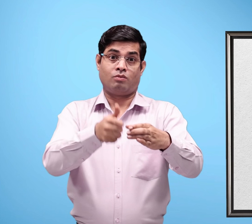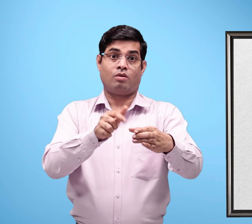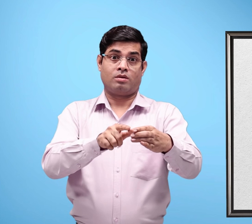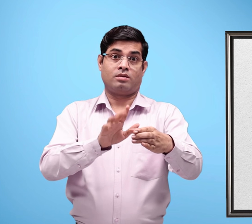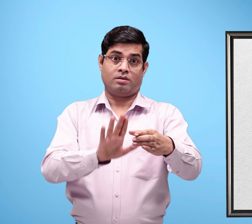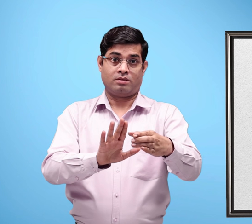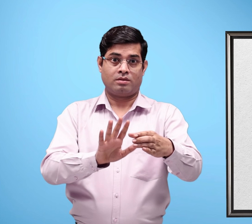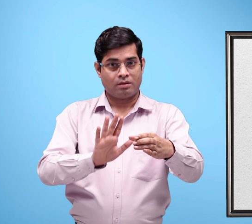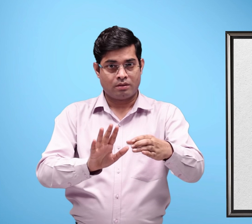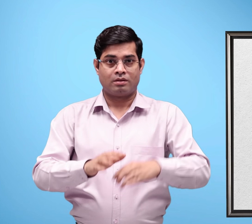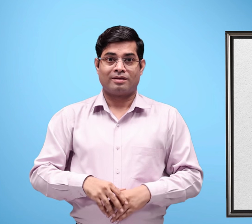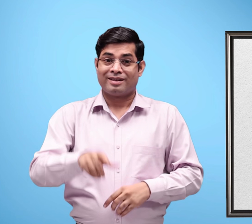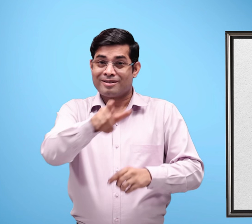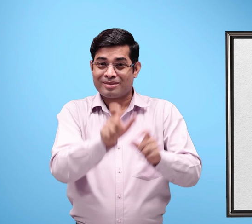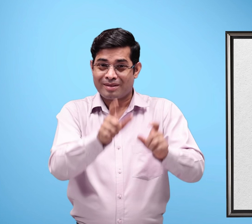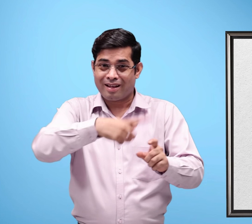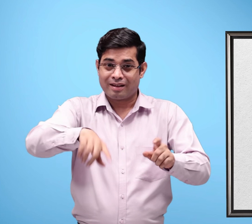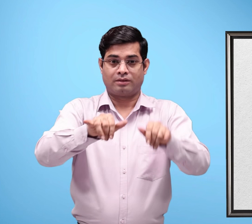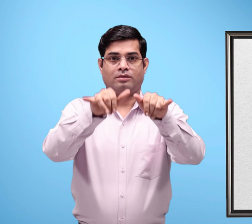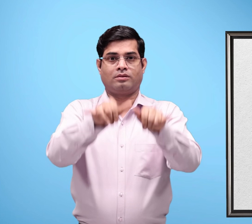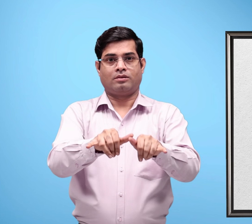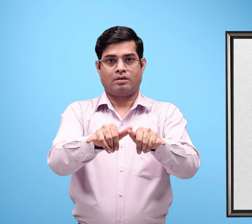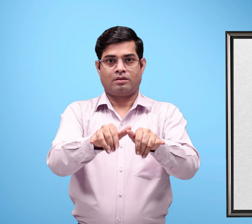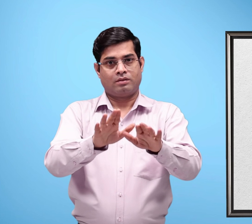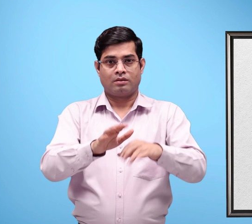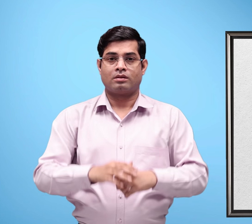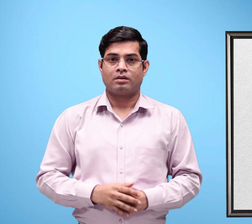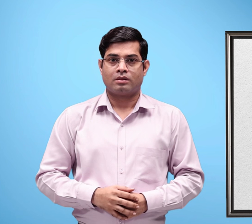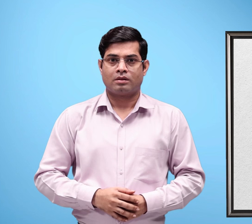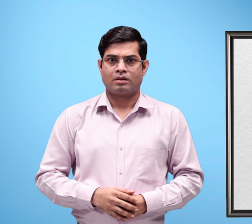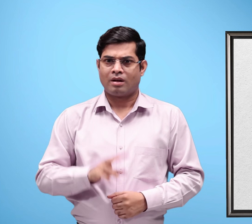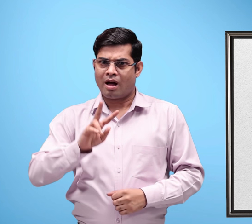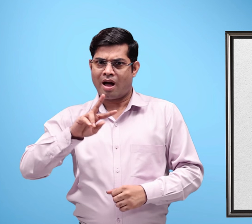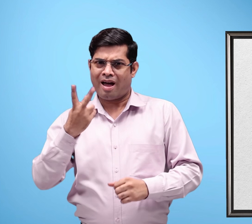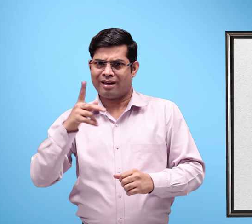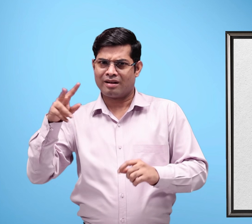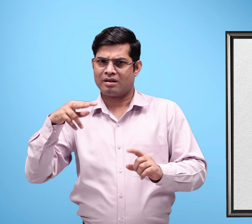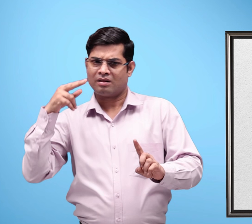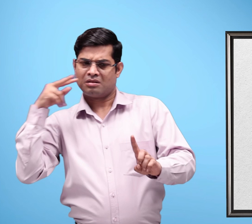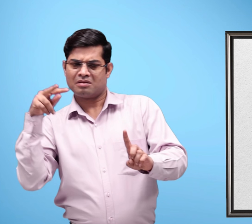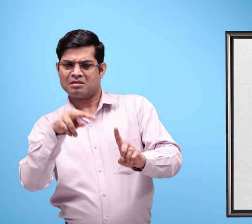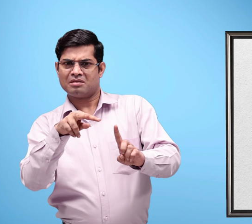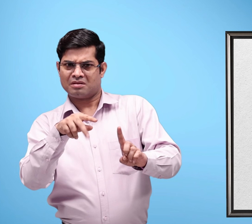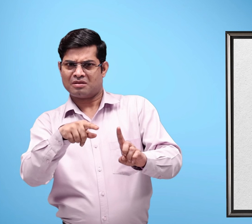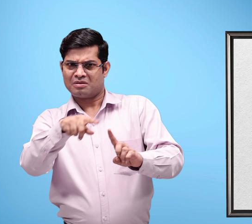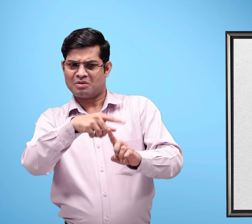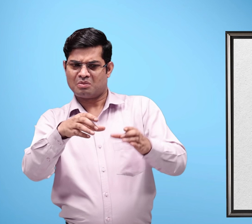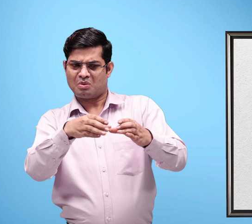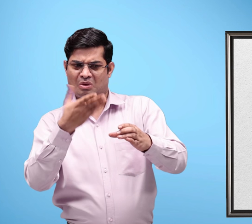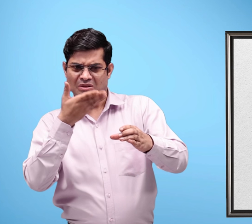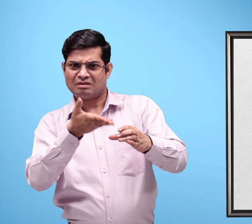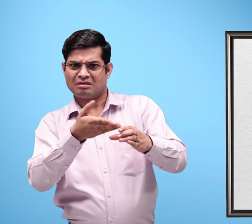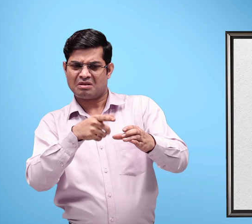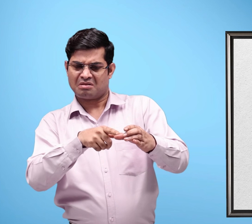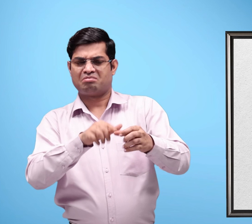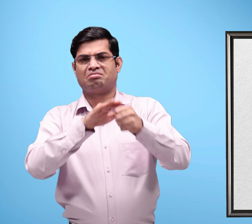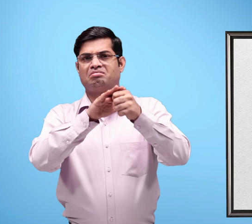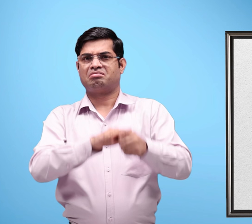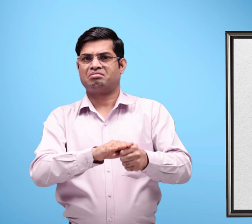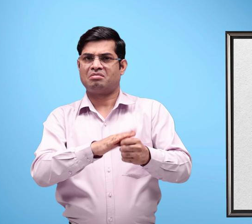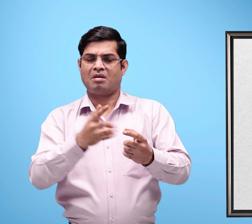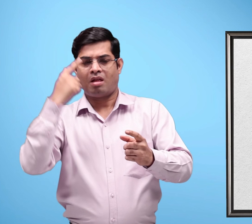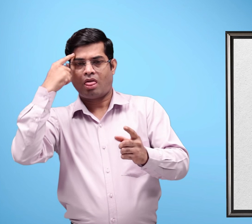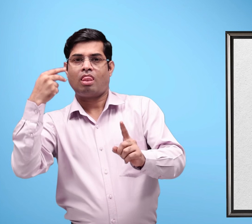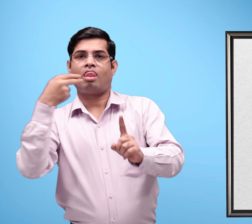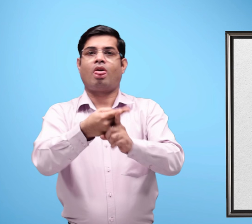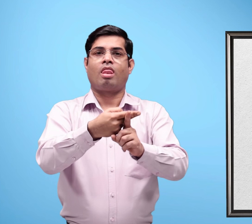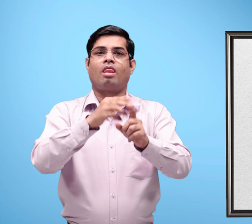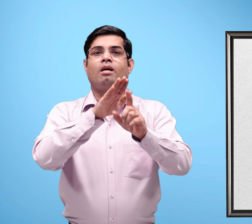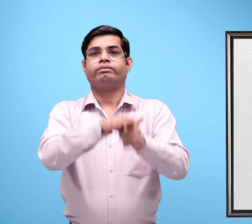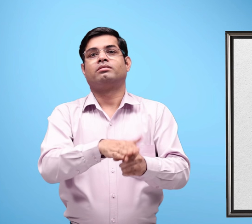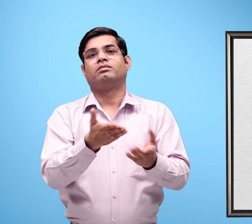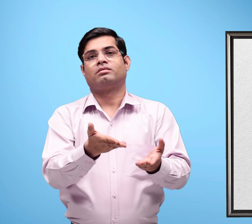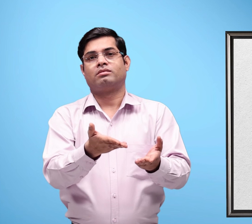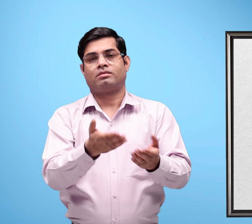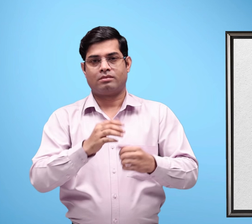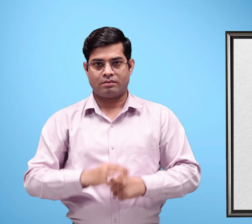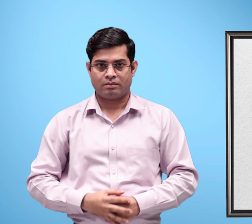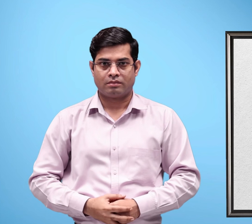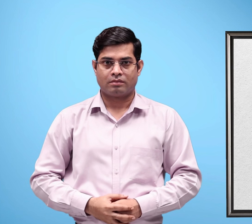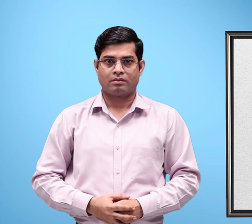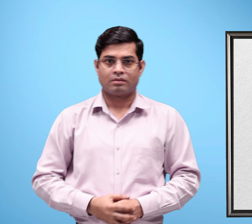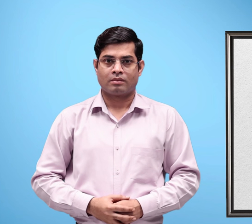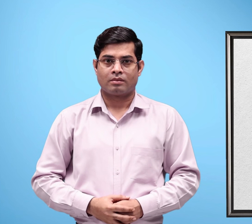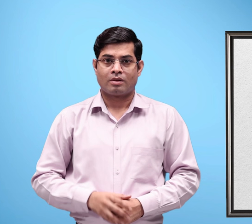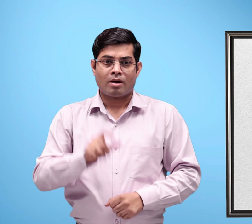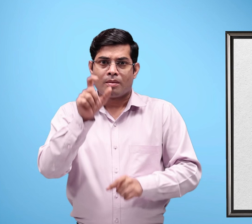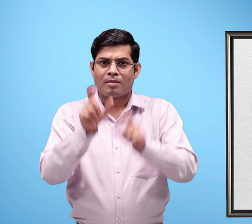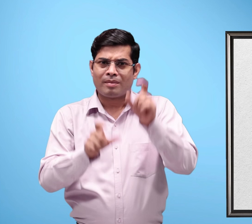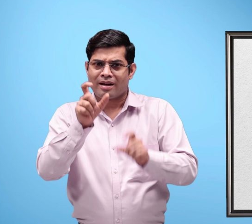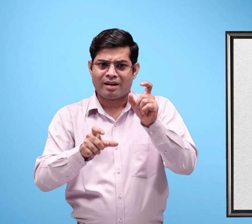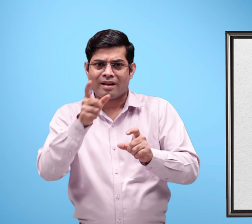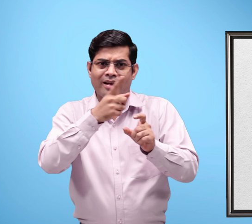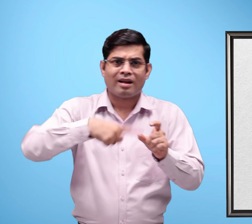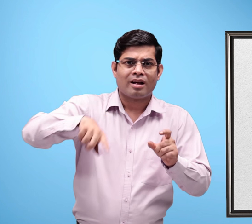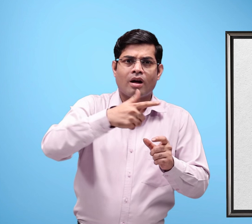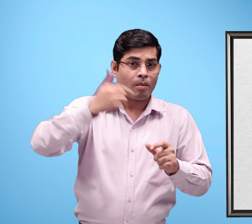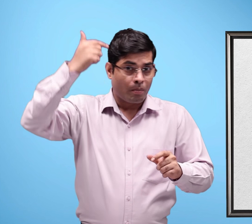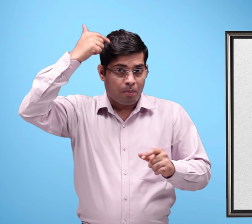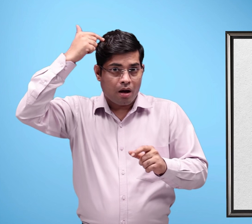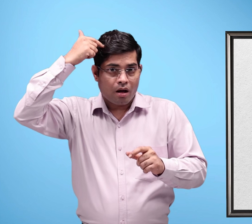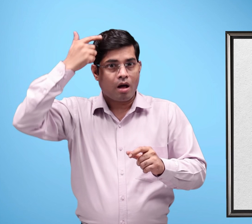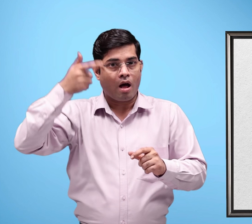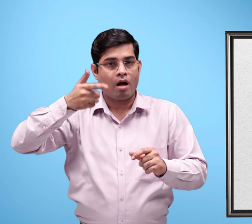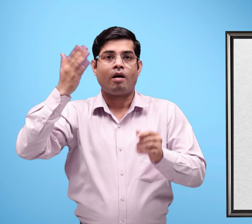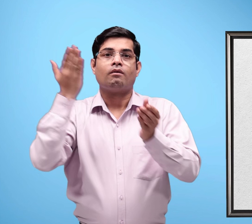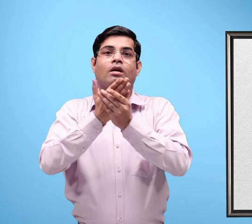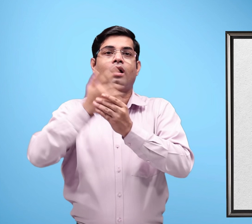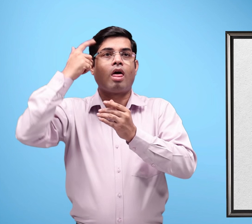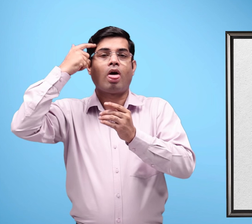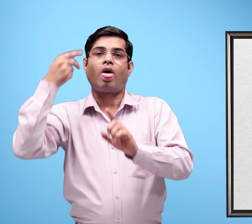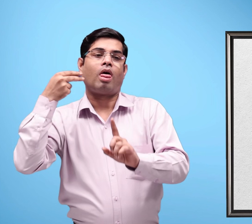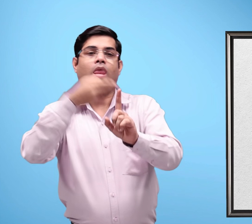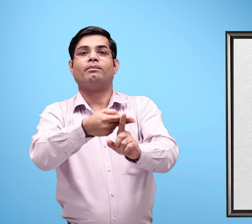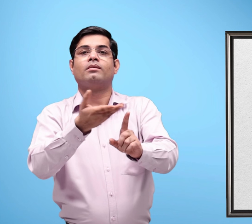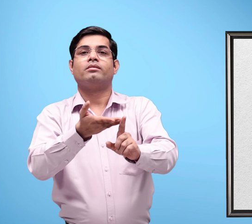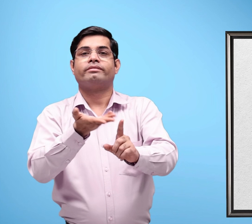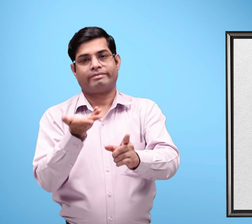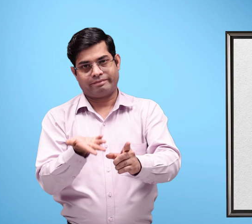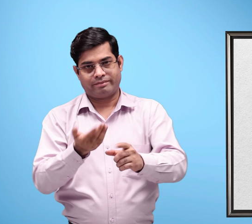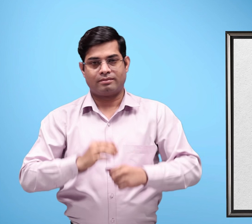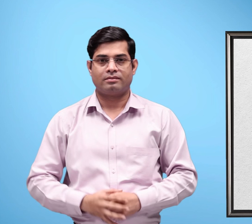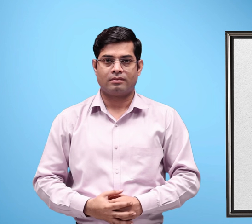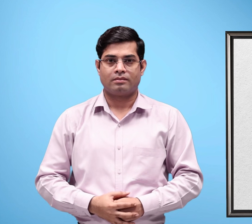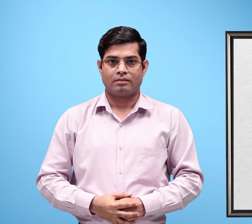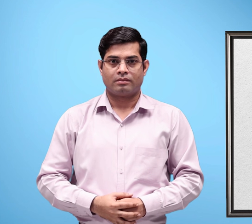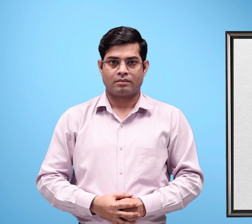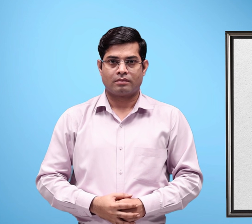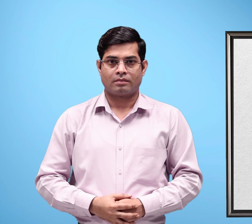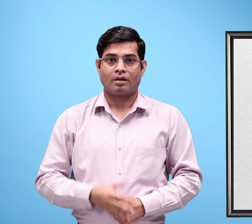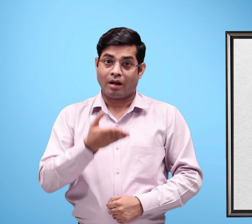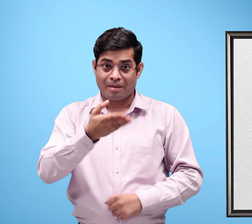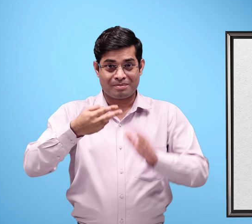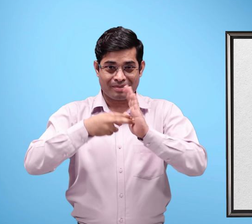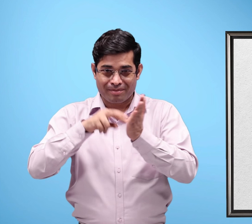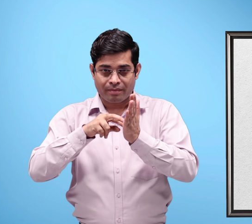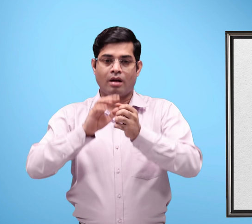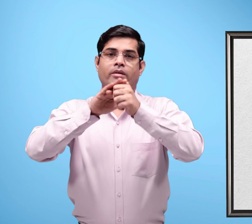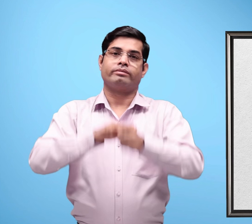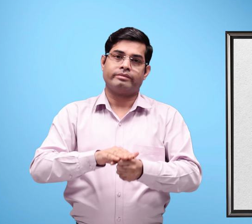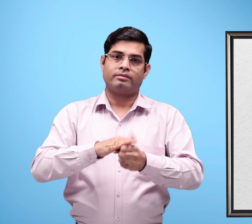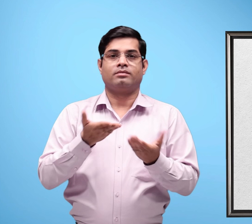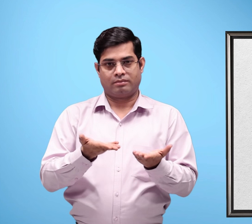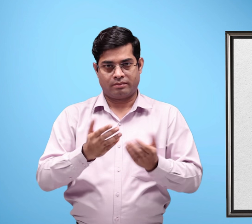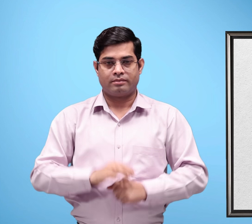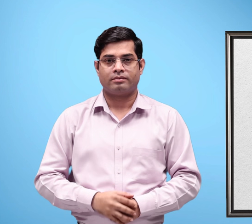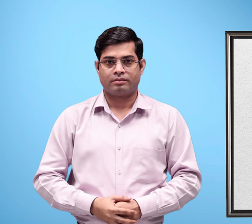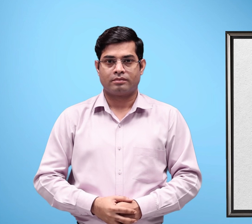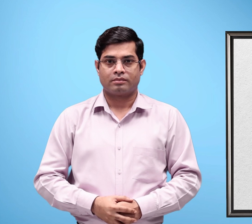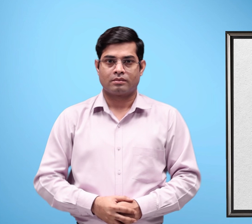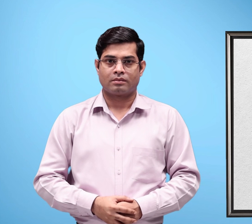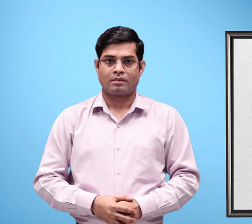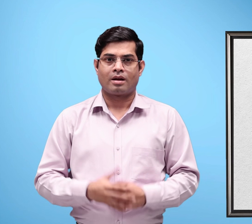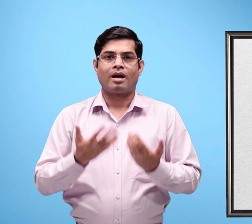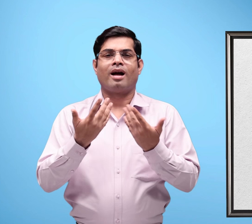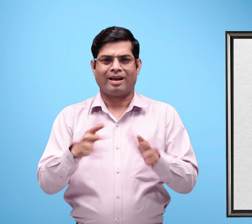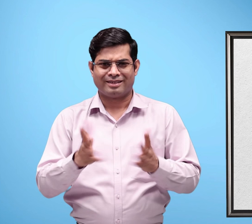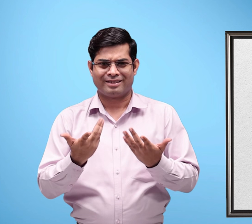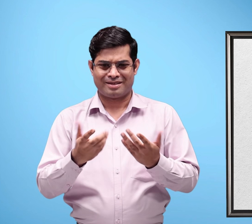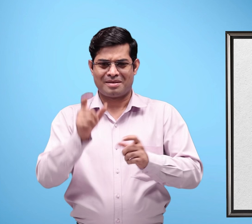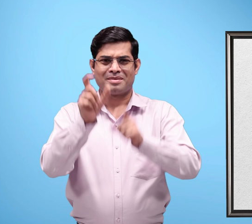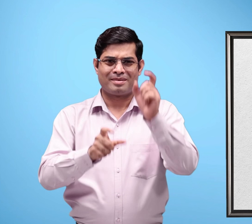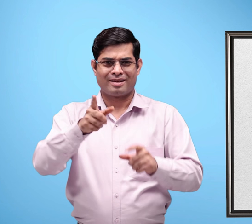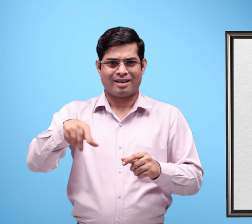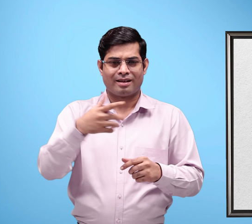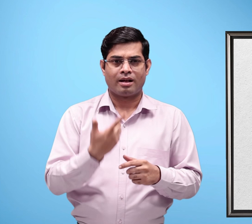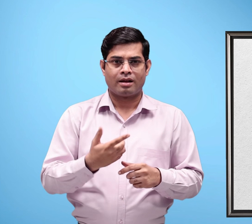live in specific regions etc., may be discriminated against as their customs or practices may be seen as inferior, Discrimination happens when people act on their prejudices or stereotypes If you do something to put other people down if you stop them from taking part